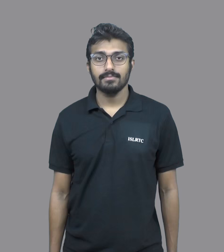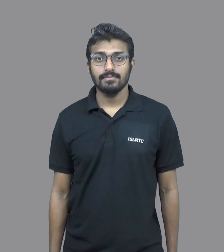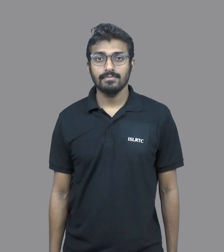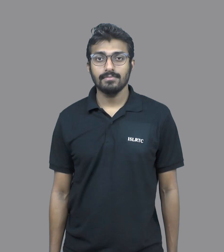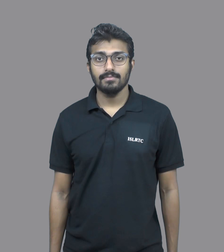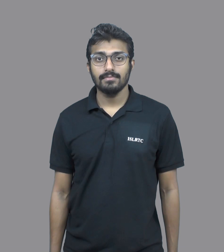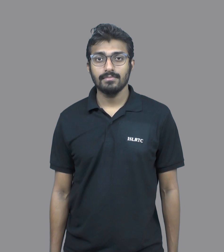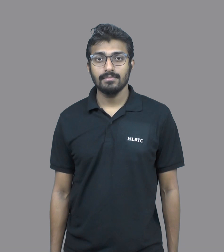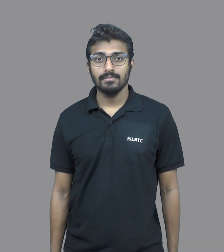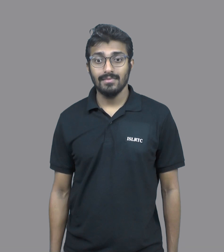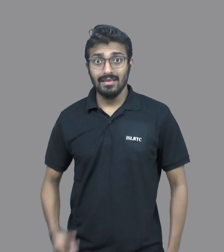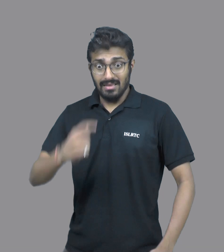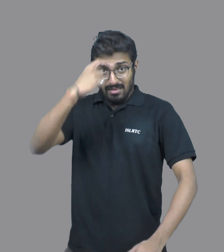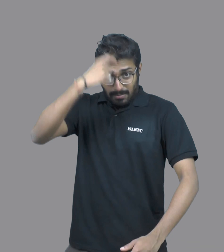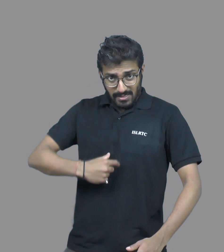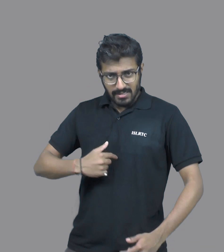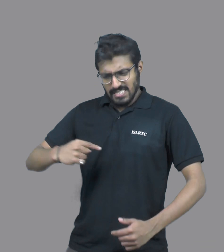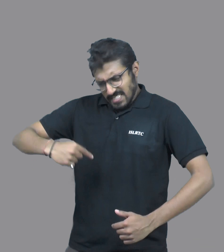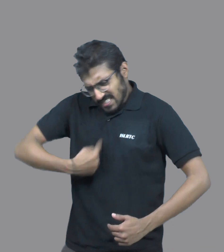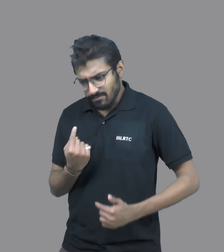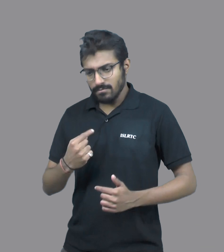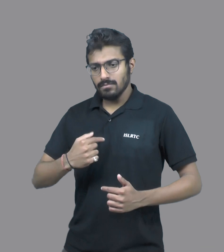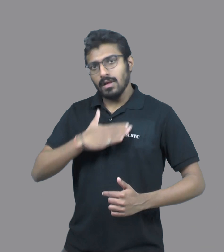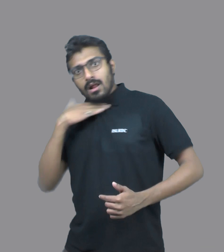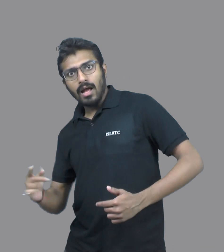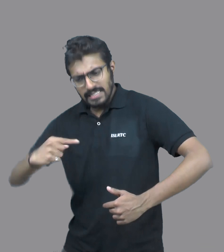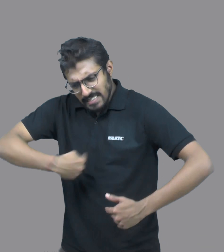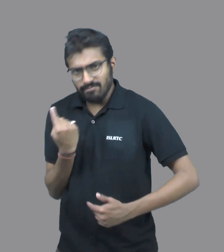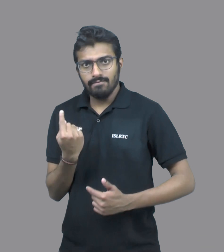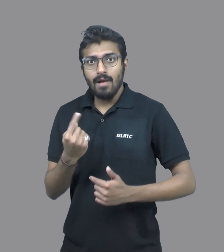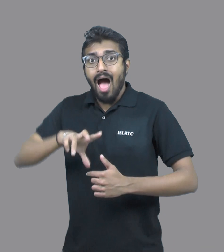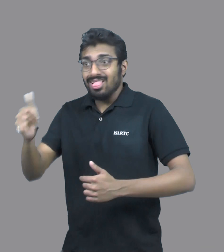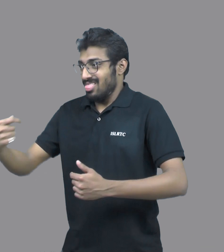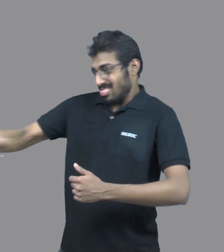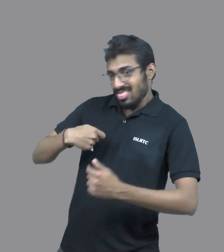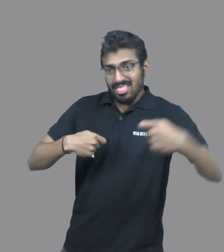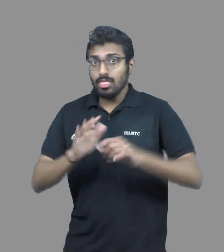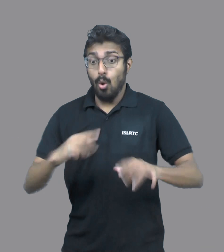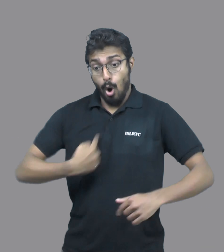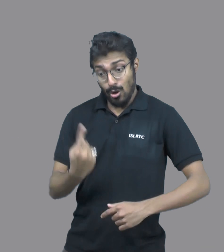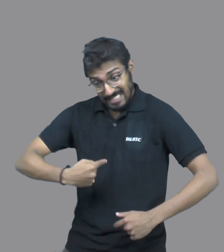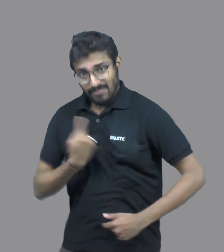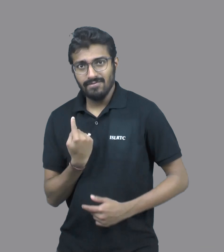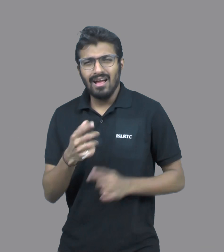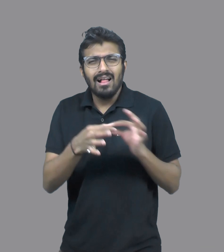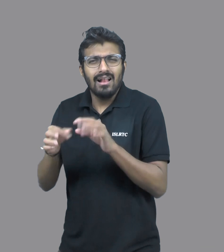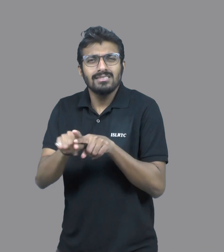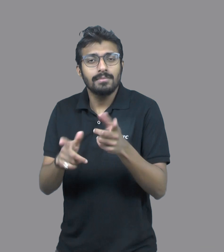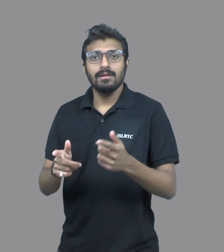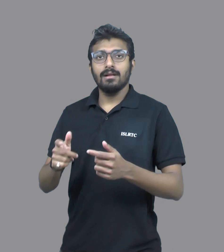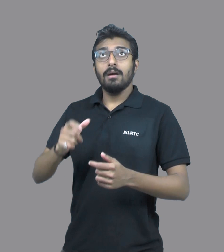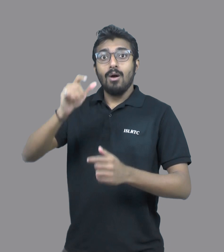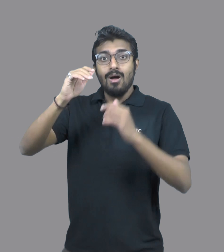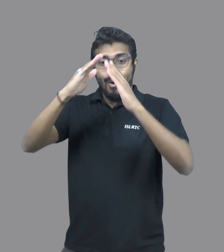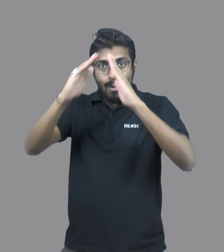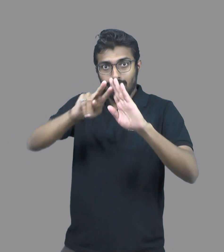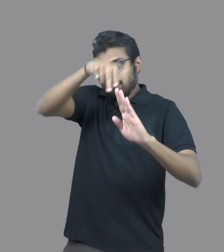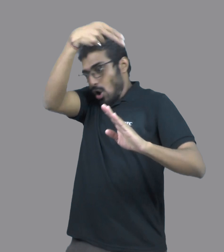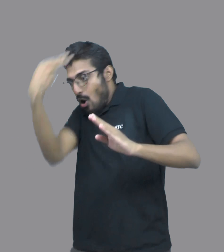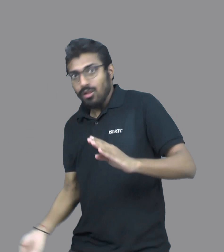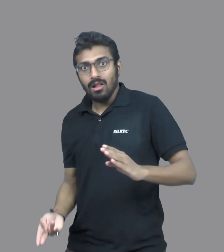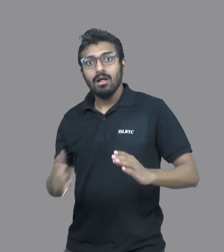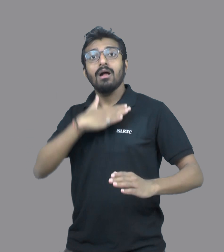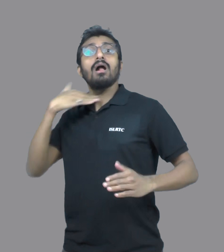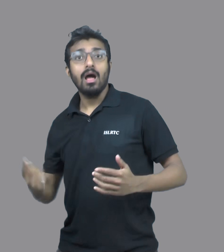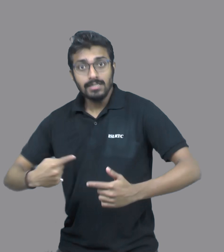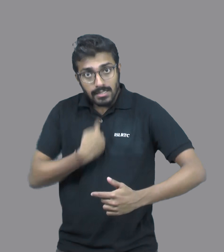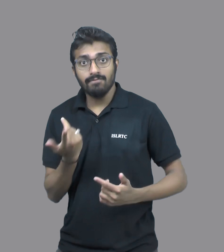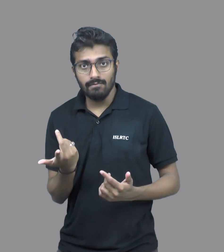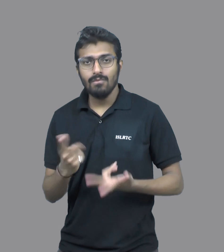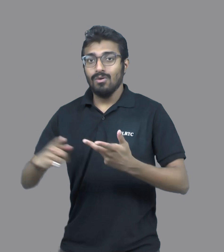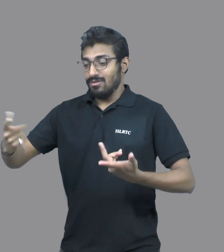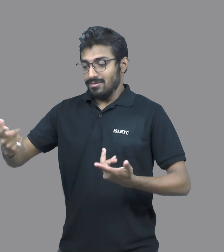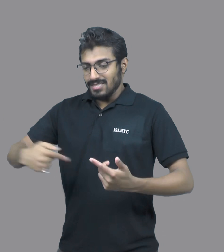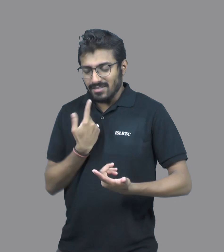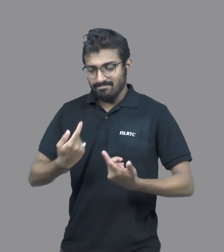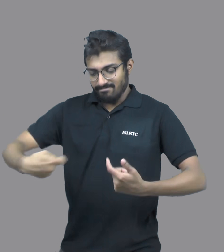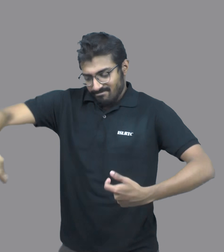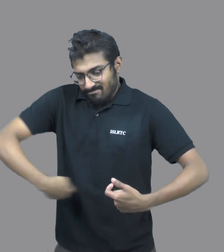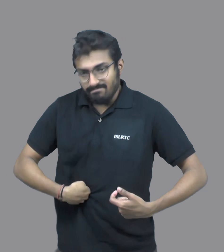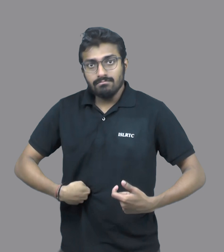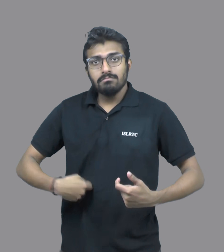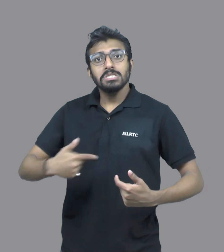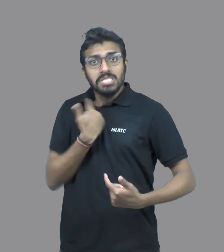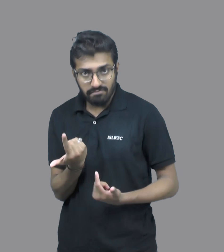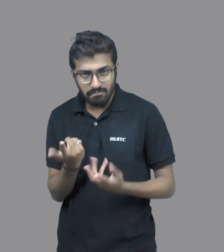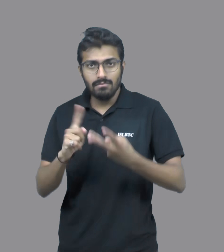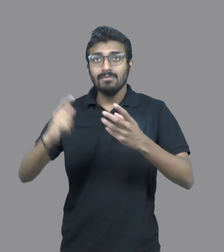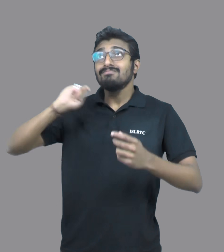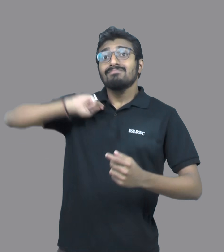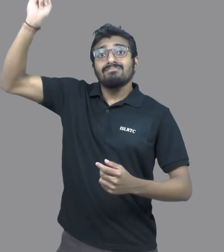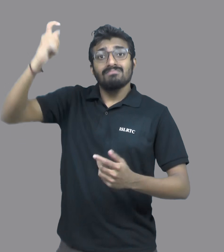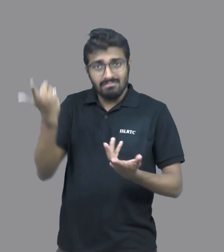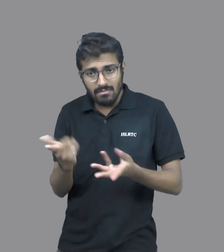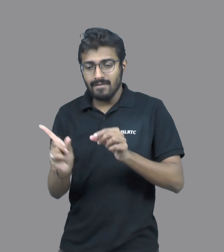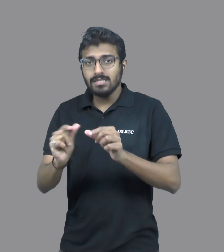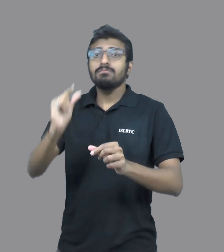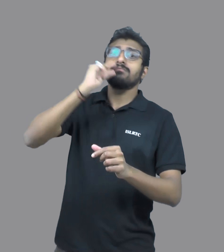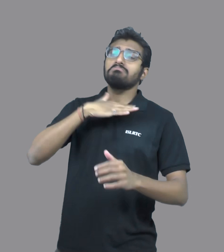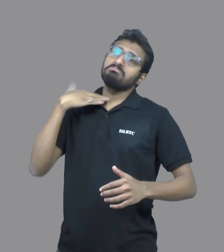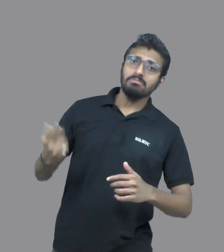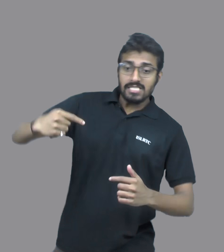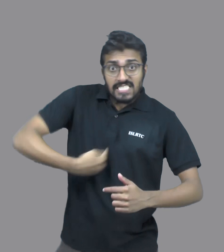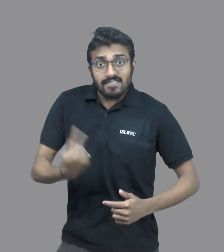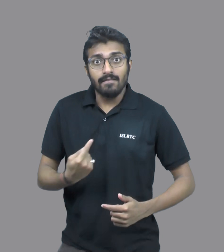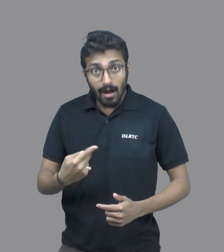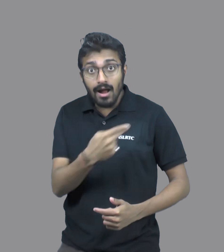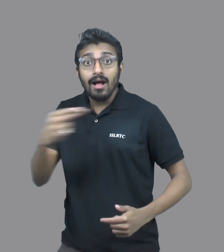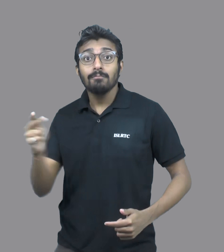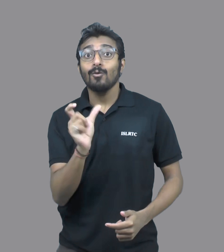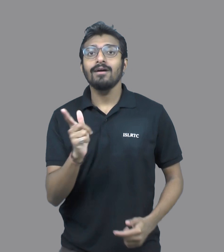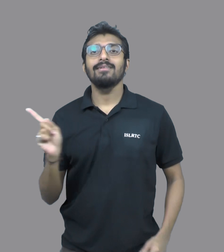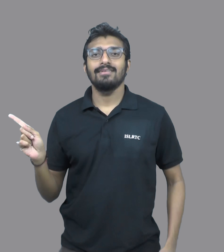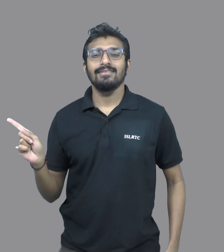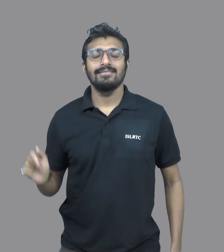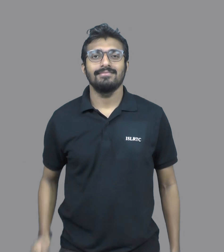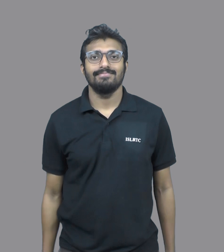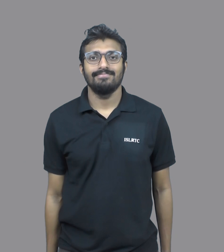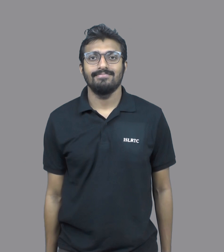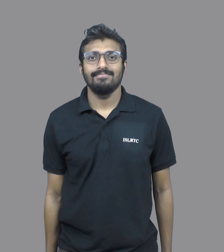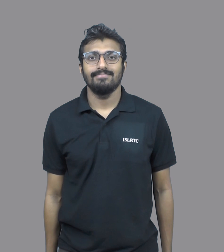Suicide